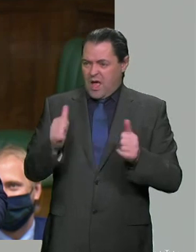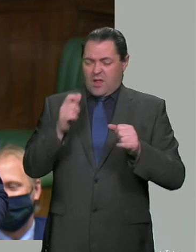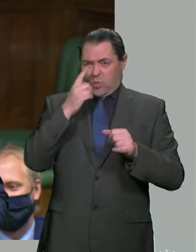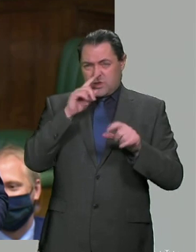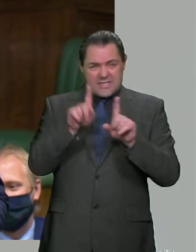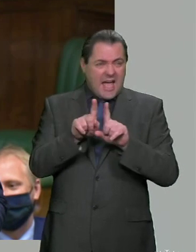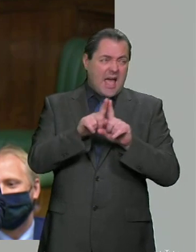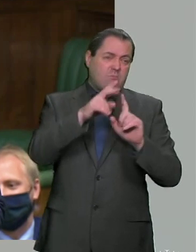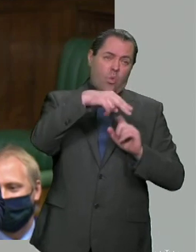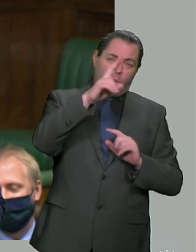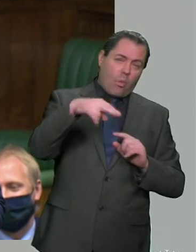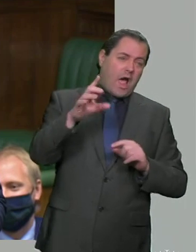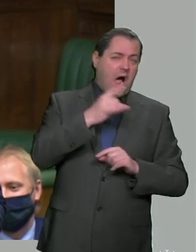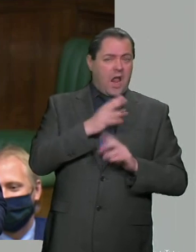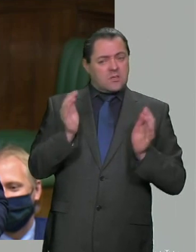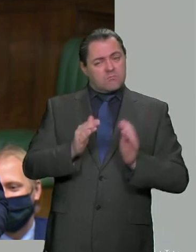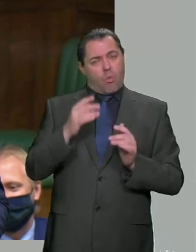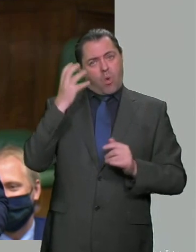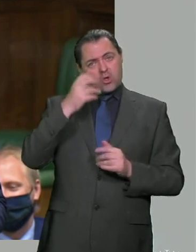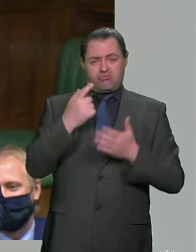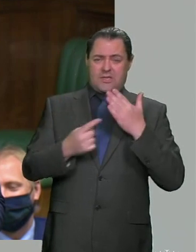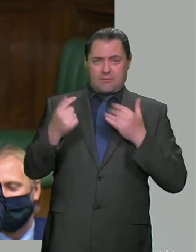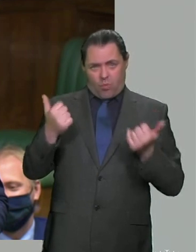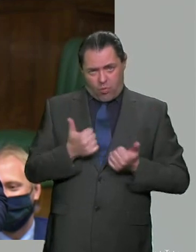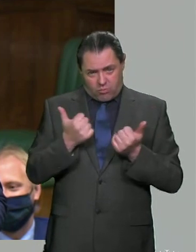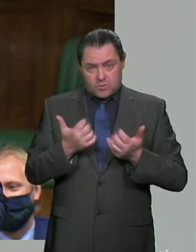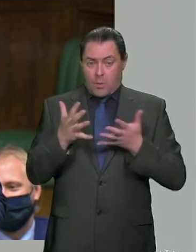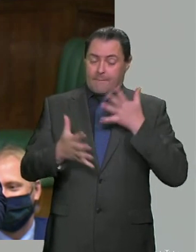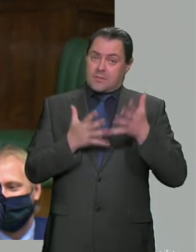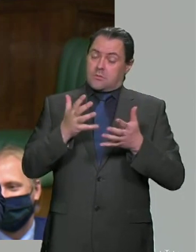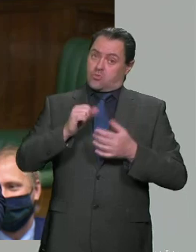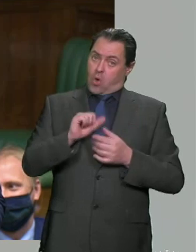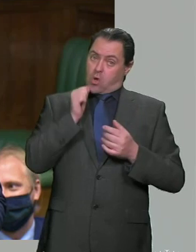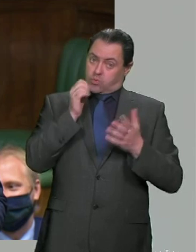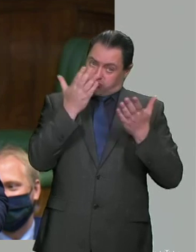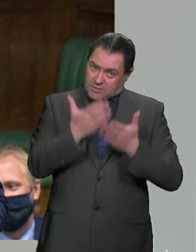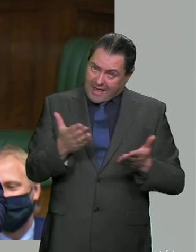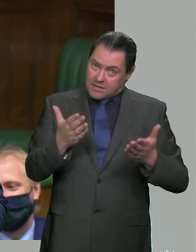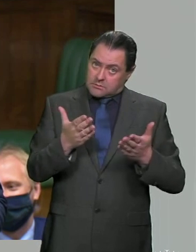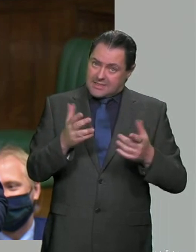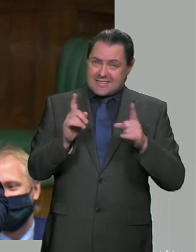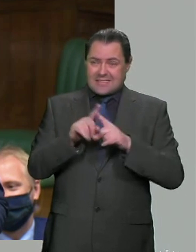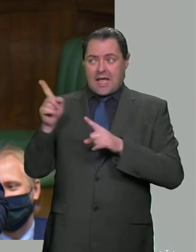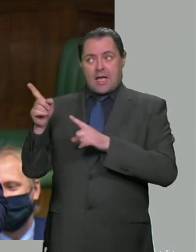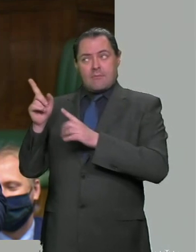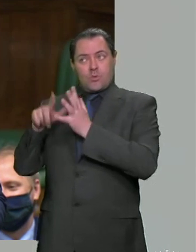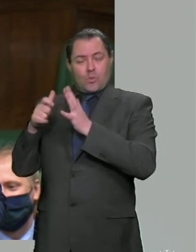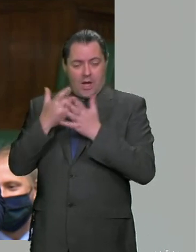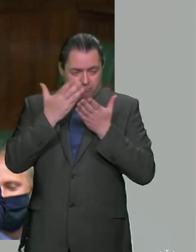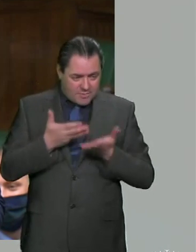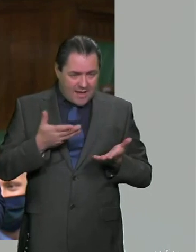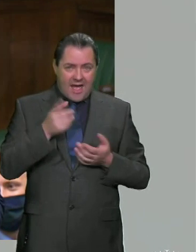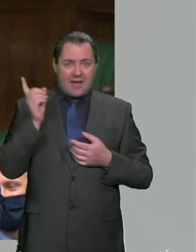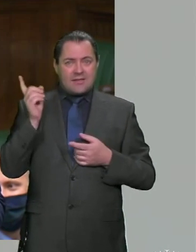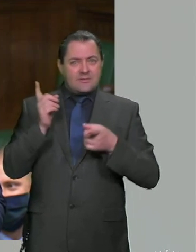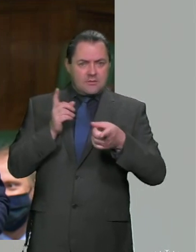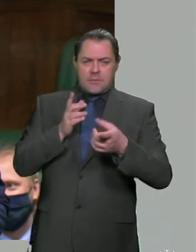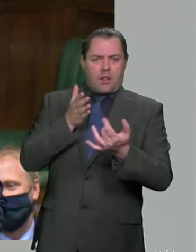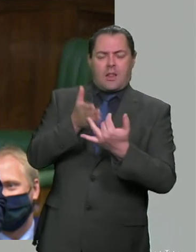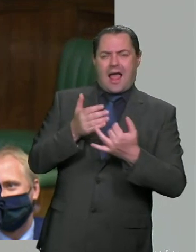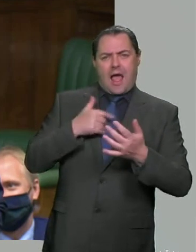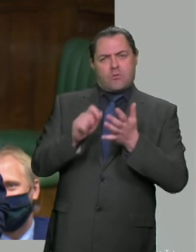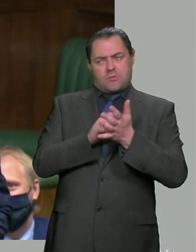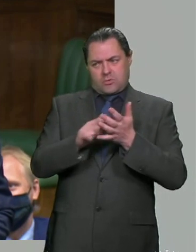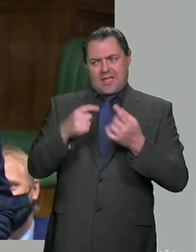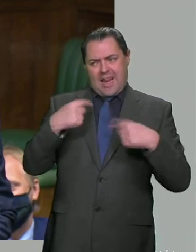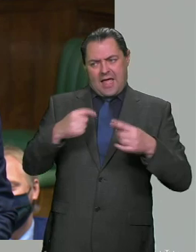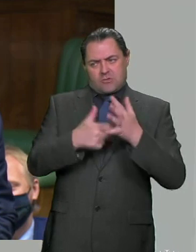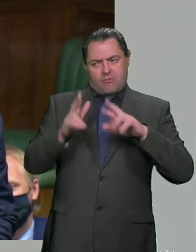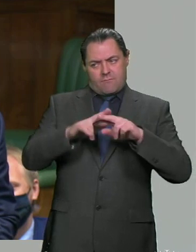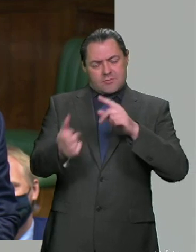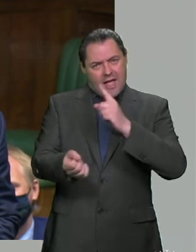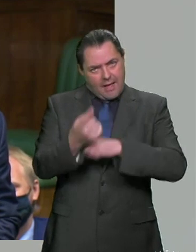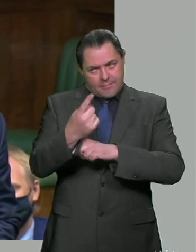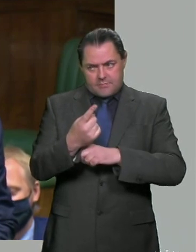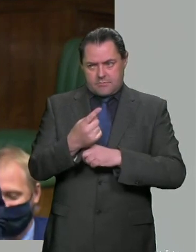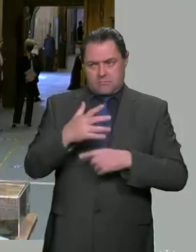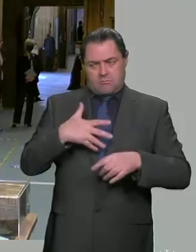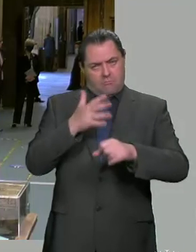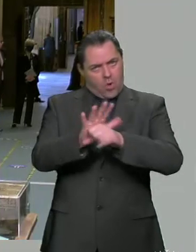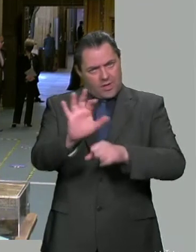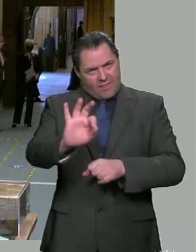So, Prime Minister, will Scotland be shown the same respect in the UK as the UK got in the EU, and this time can our democracy not be interfered with, and our referendum certainly not blocked?